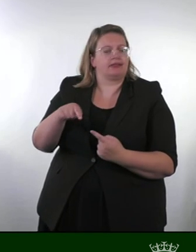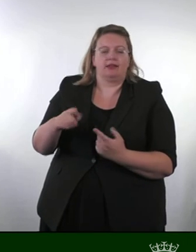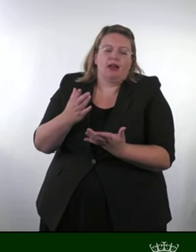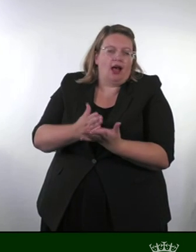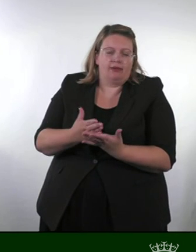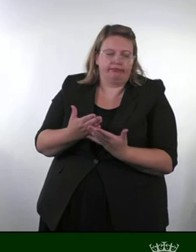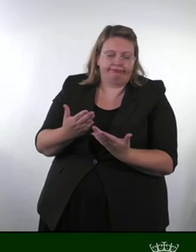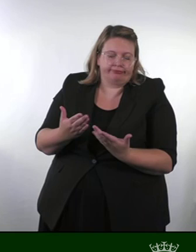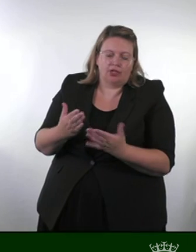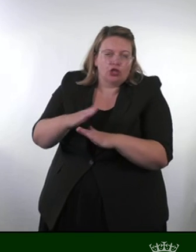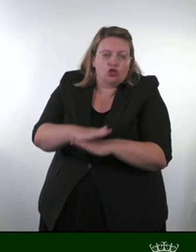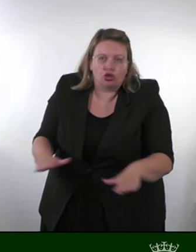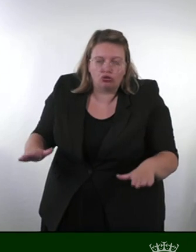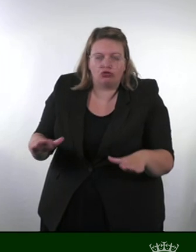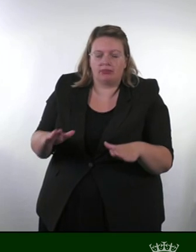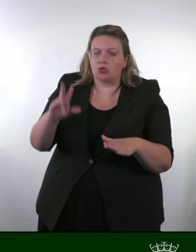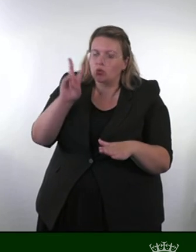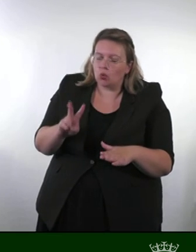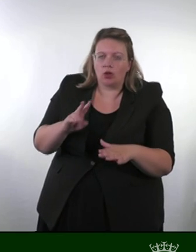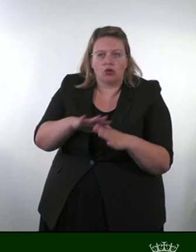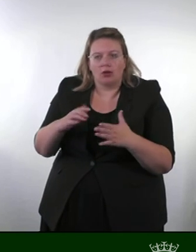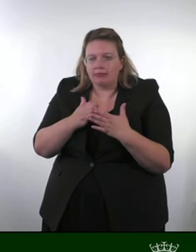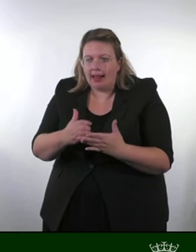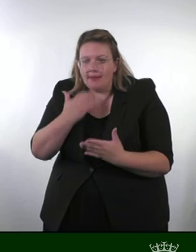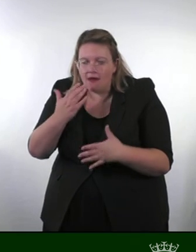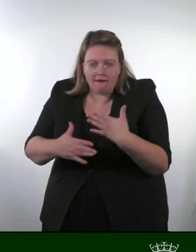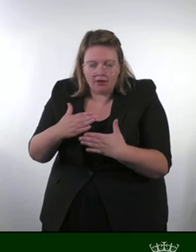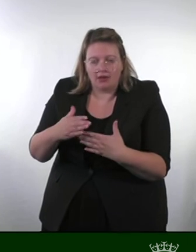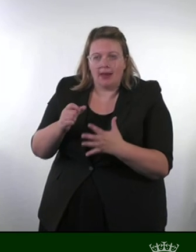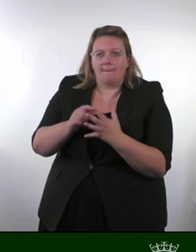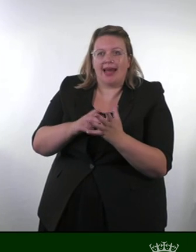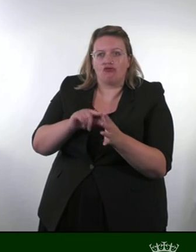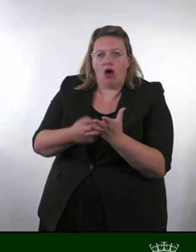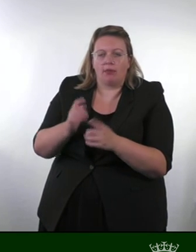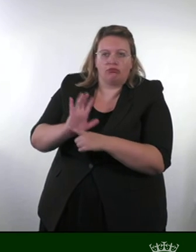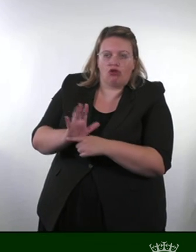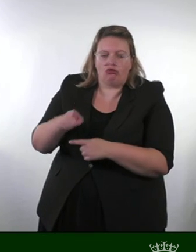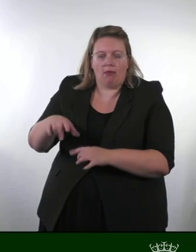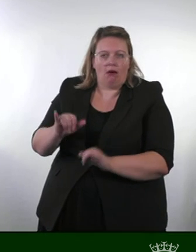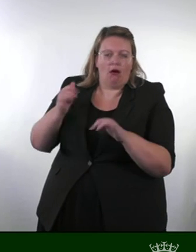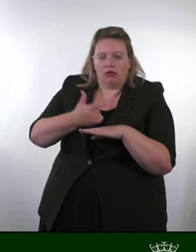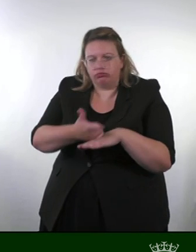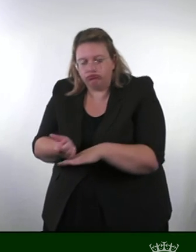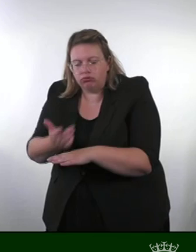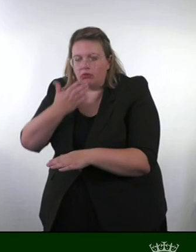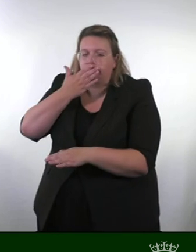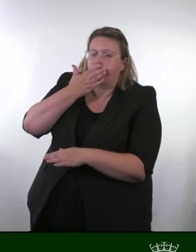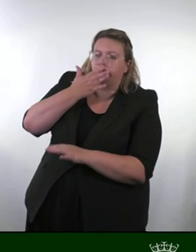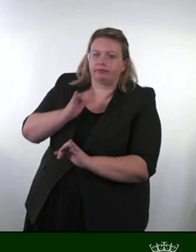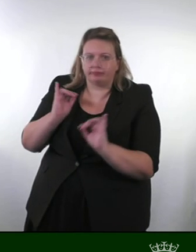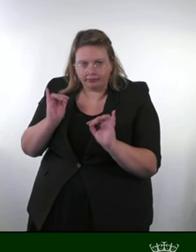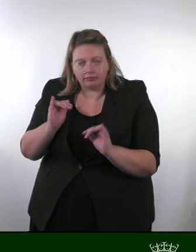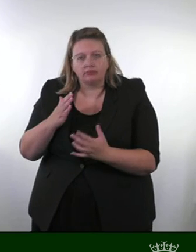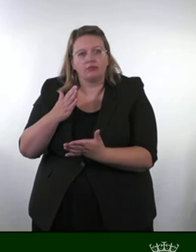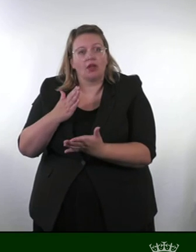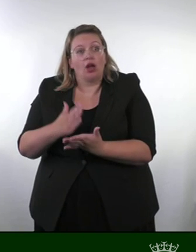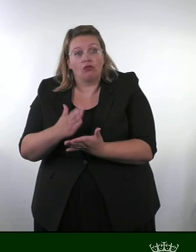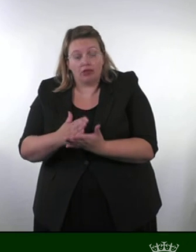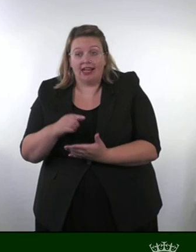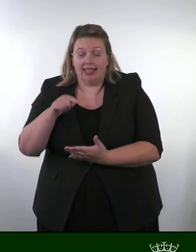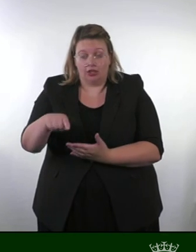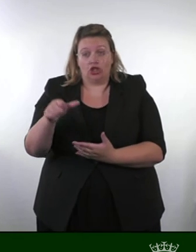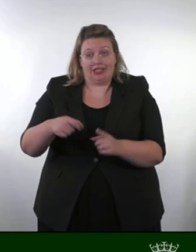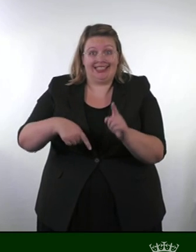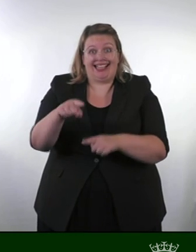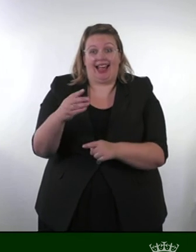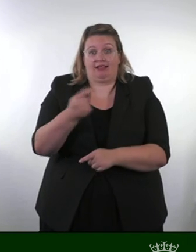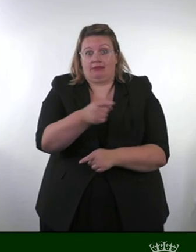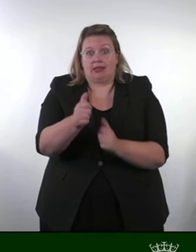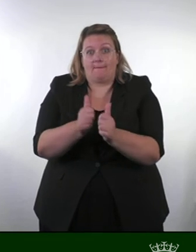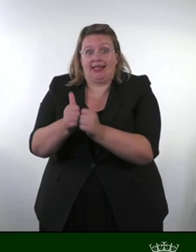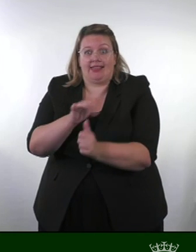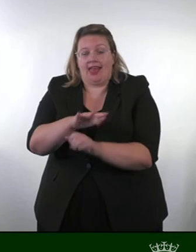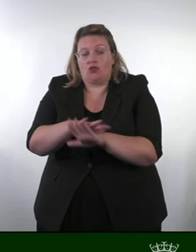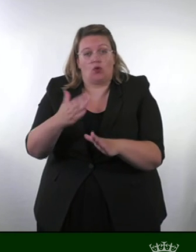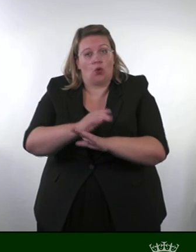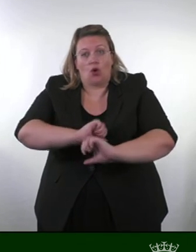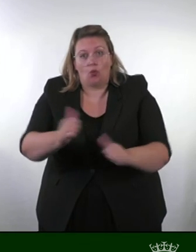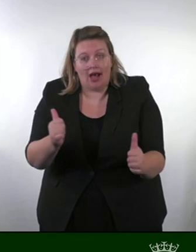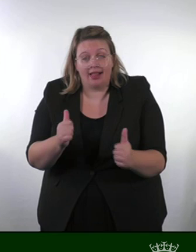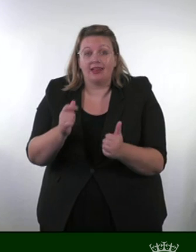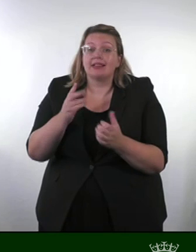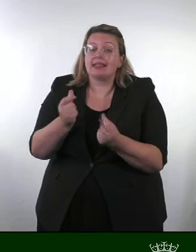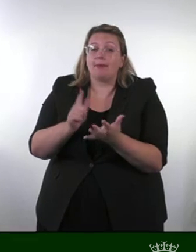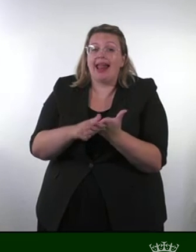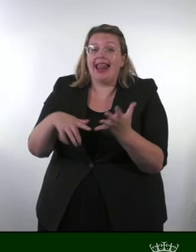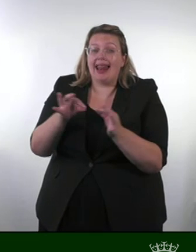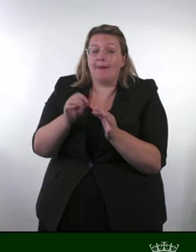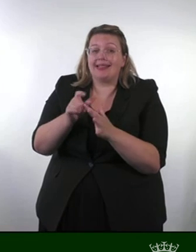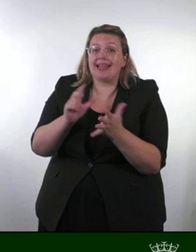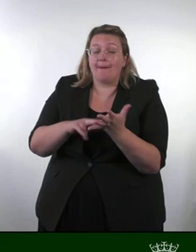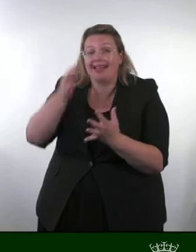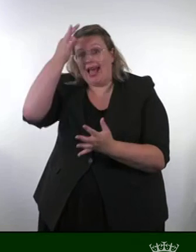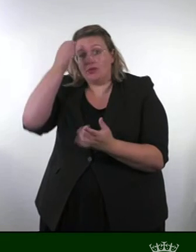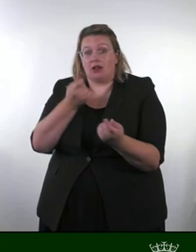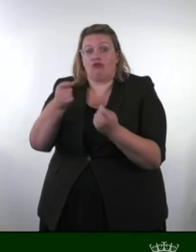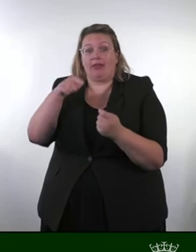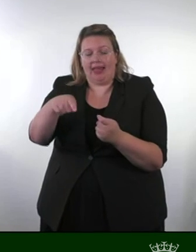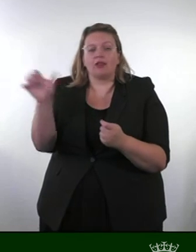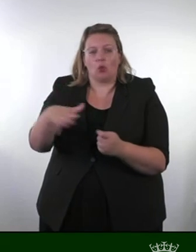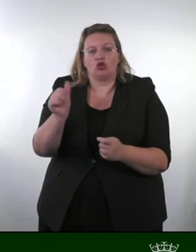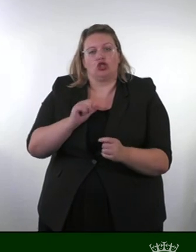Given the shocking scenes we saw, does the Prime Minister agree that the council should hang its head in shame, meet with the parents and sack its failing arm’s length company, and that the Lib Dem councillors who presided over this failure should resign?